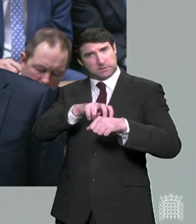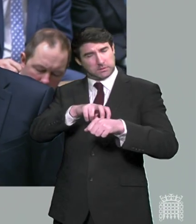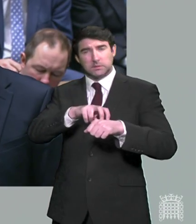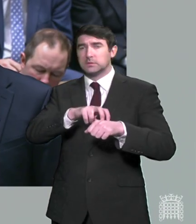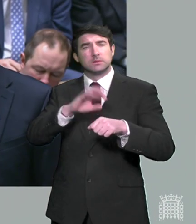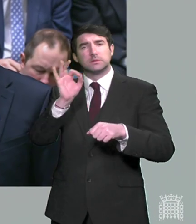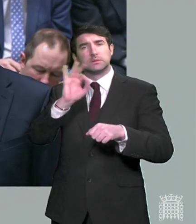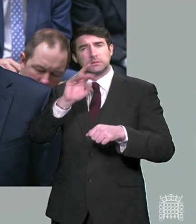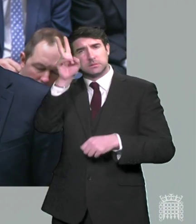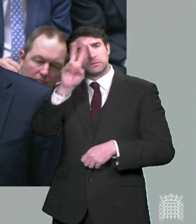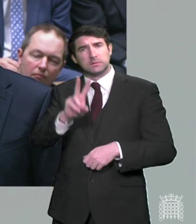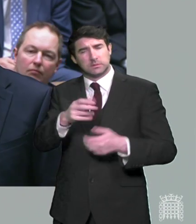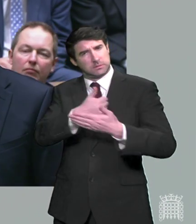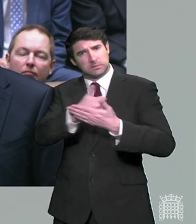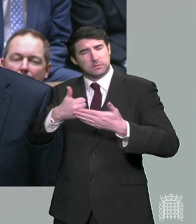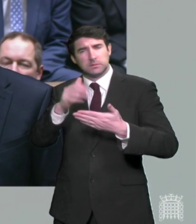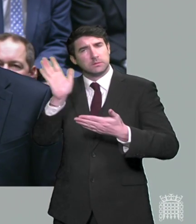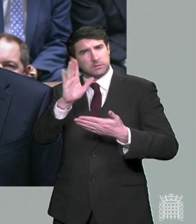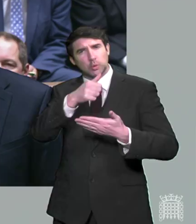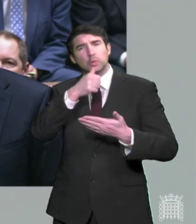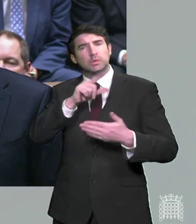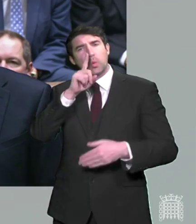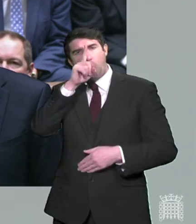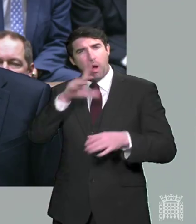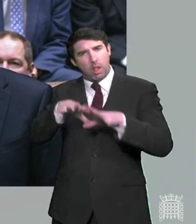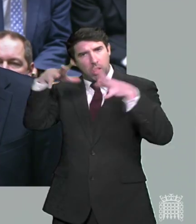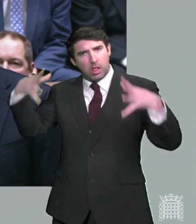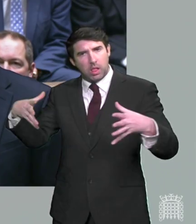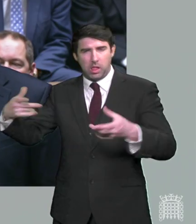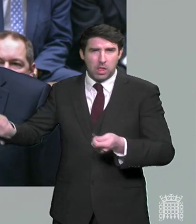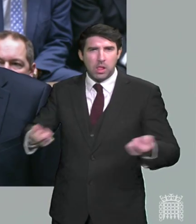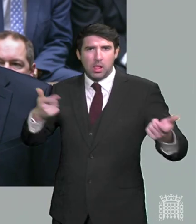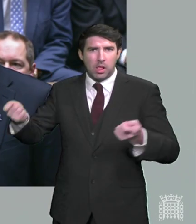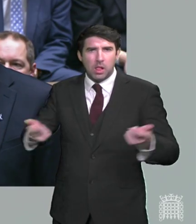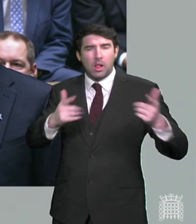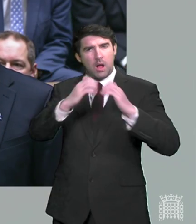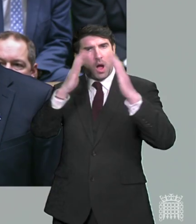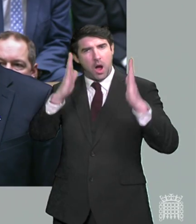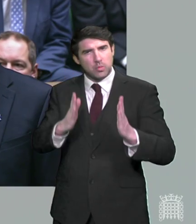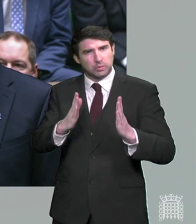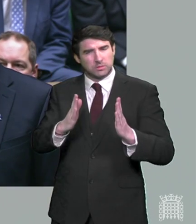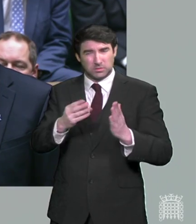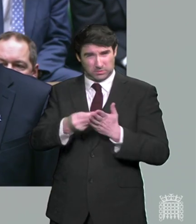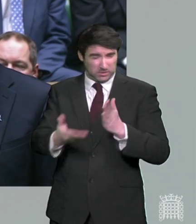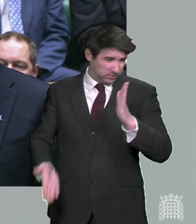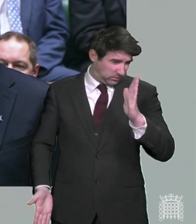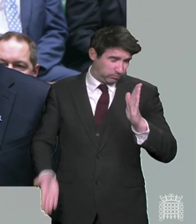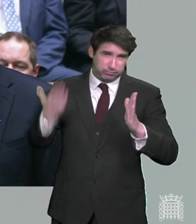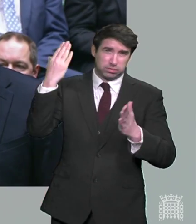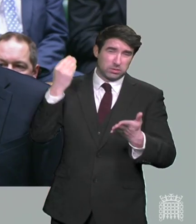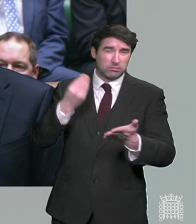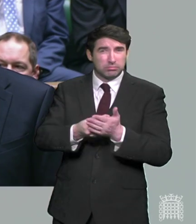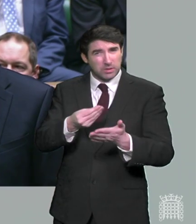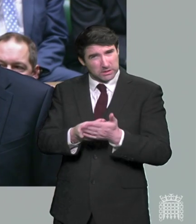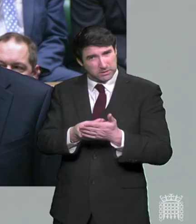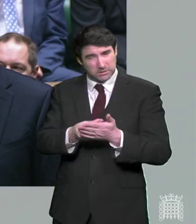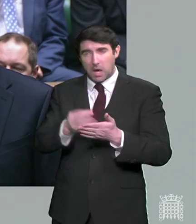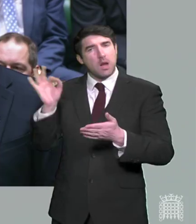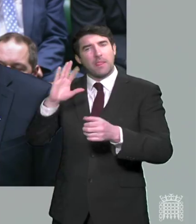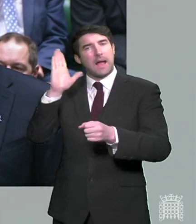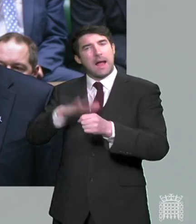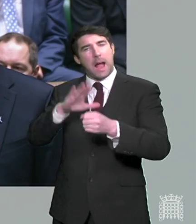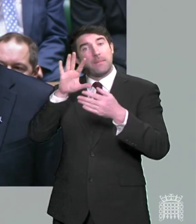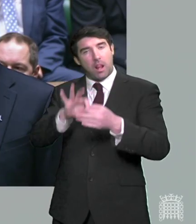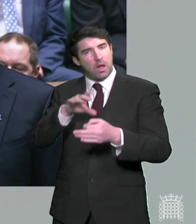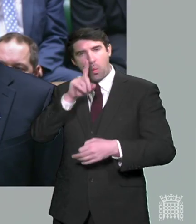They, like oil users in my Angus constituency, had to wait a long time, after they had paid hugely inflated oil prices, to get support from the UK Government.